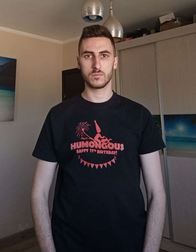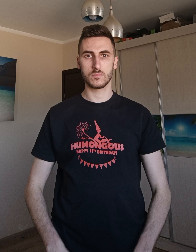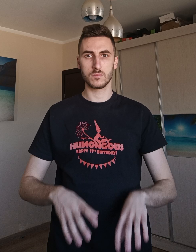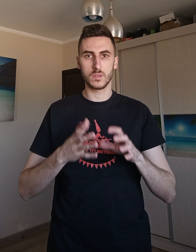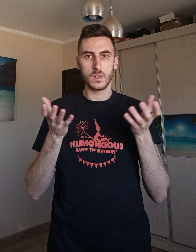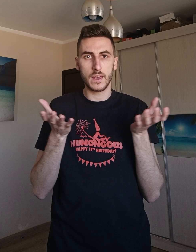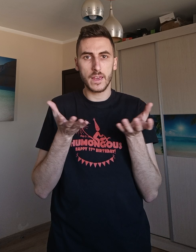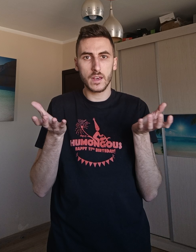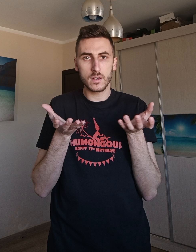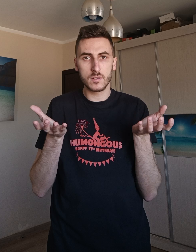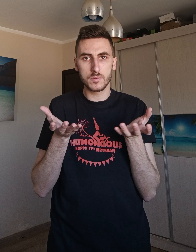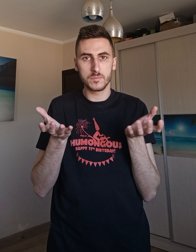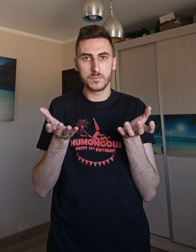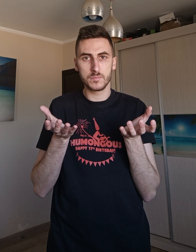איך